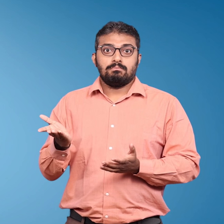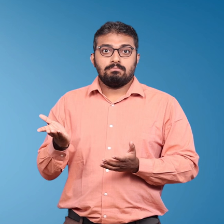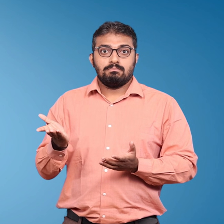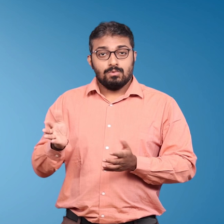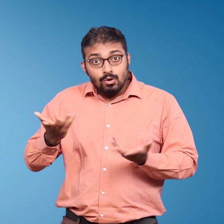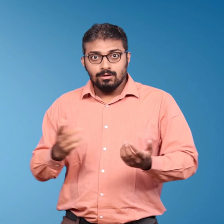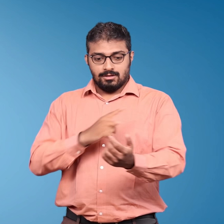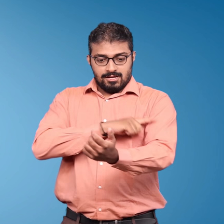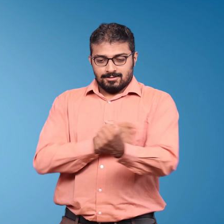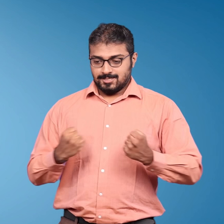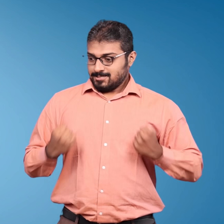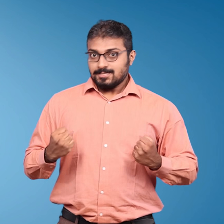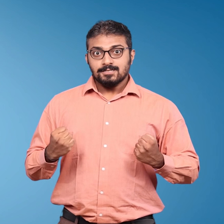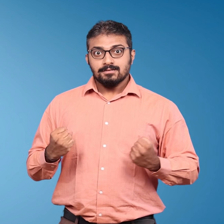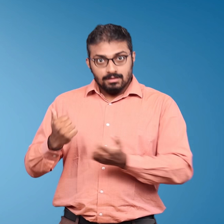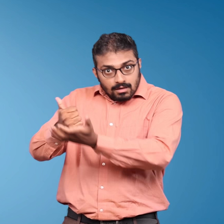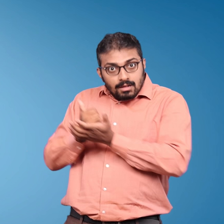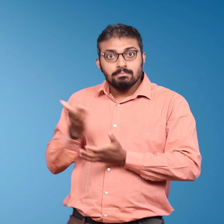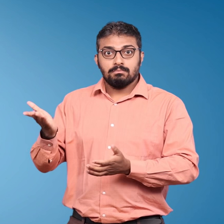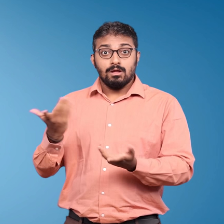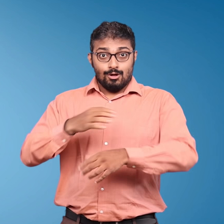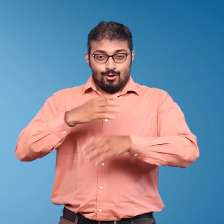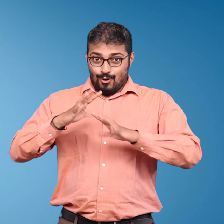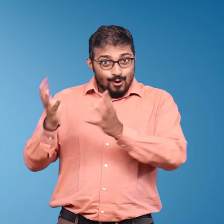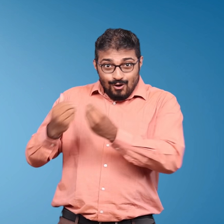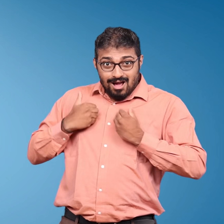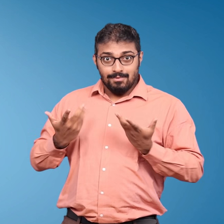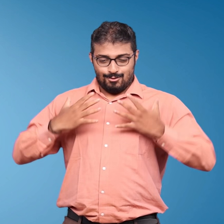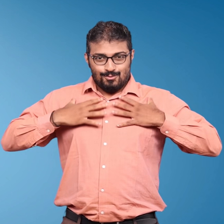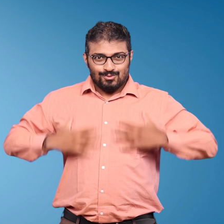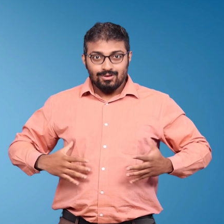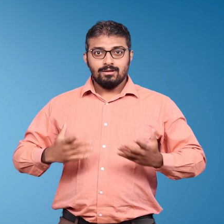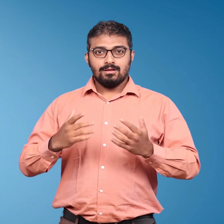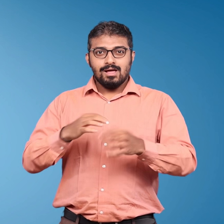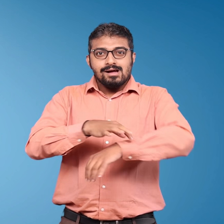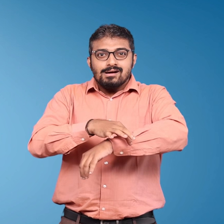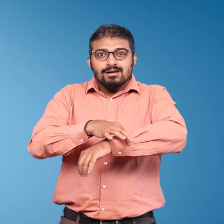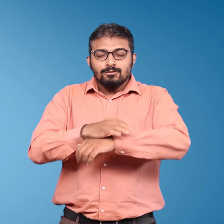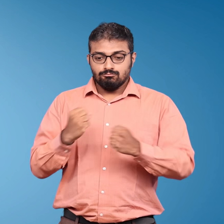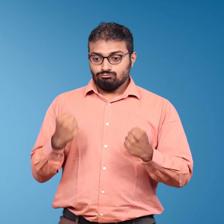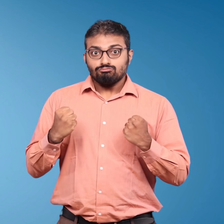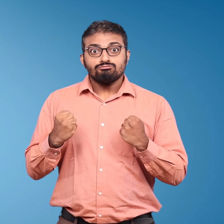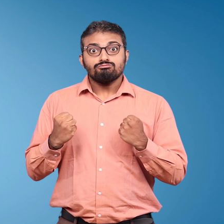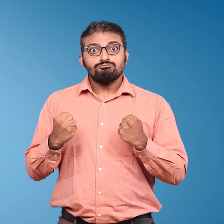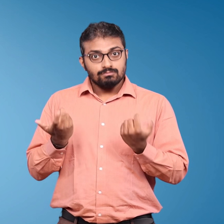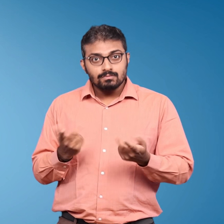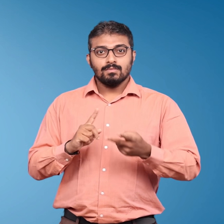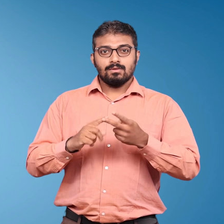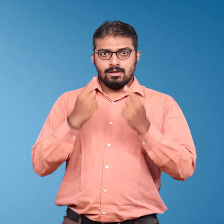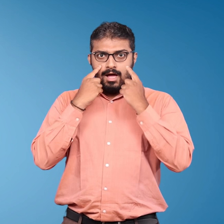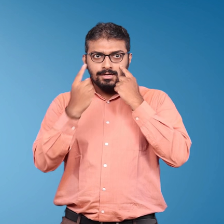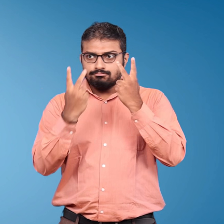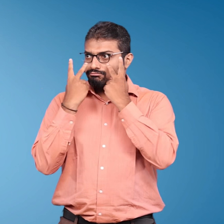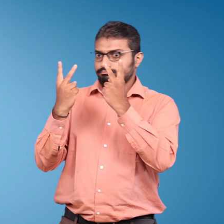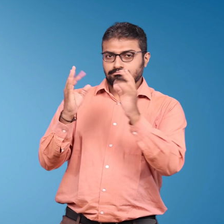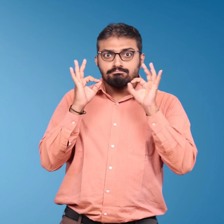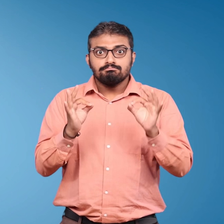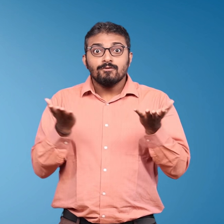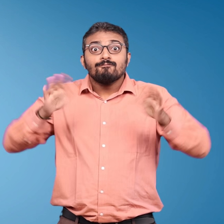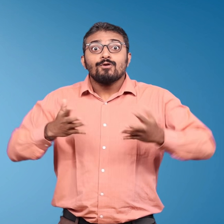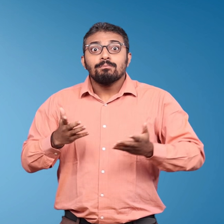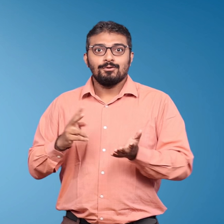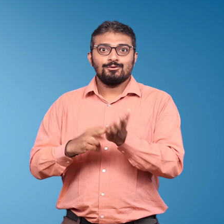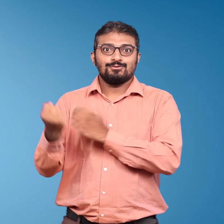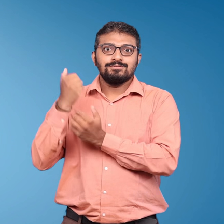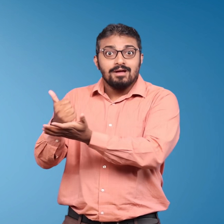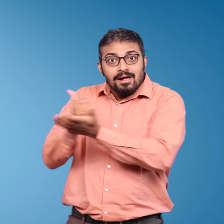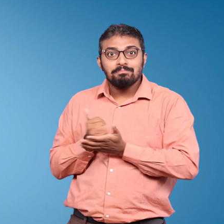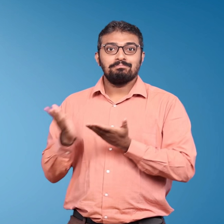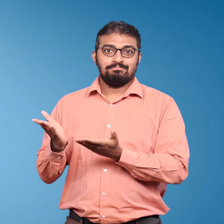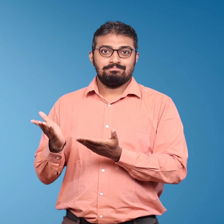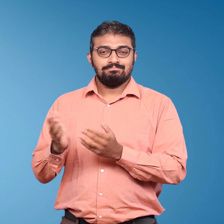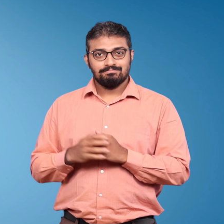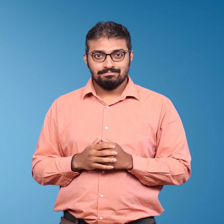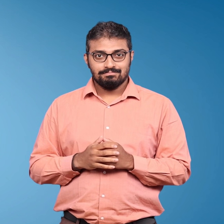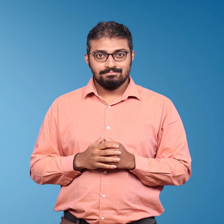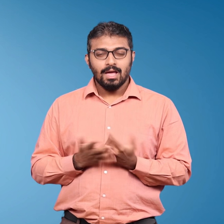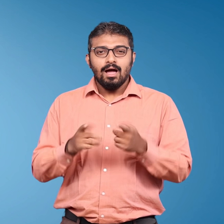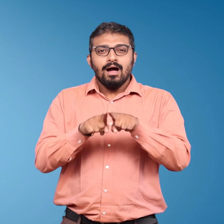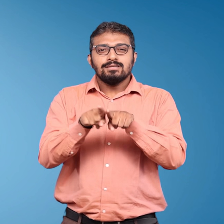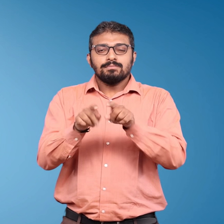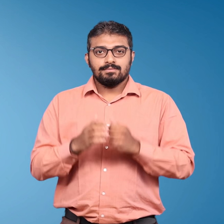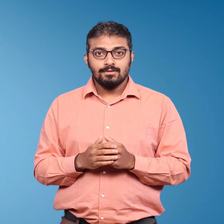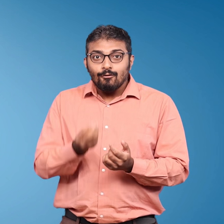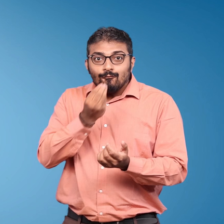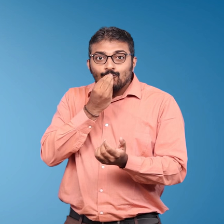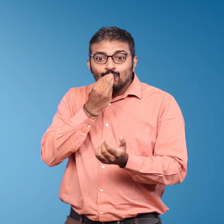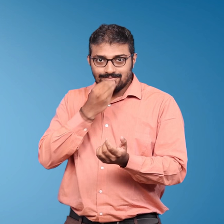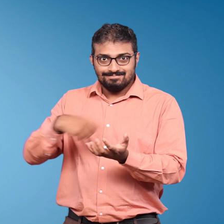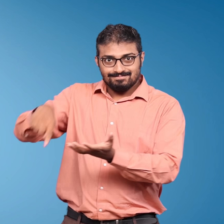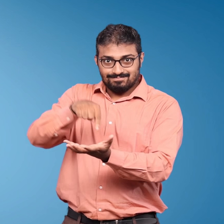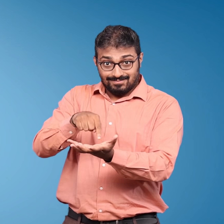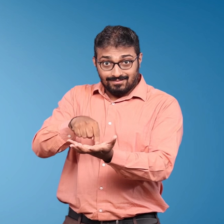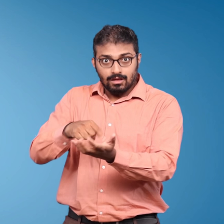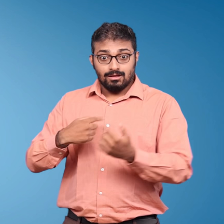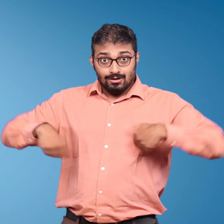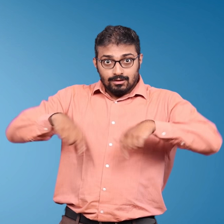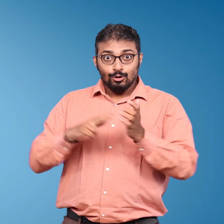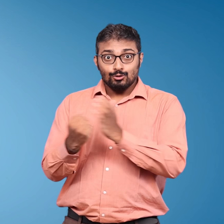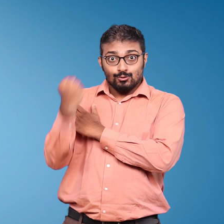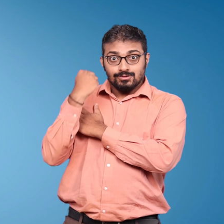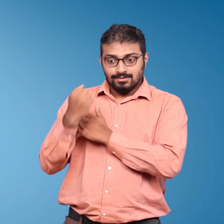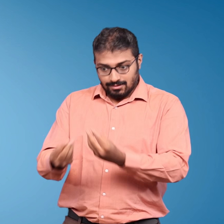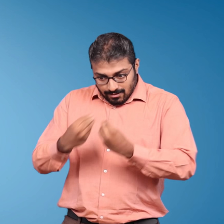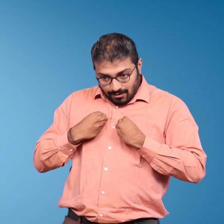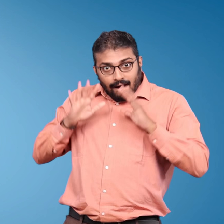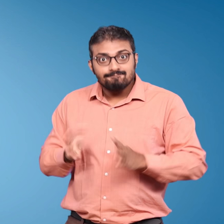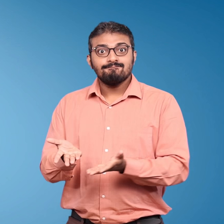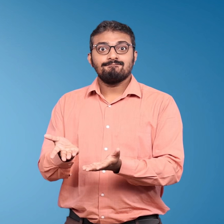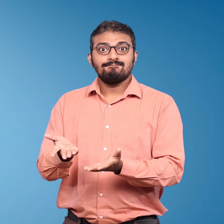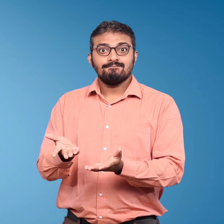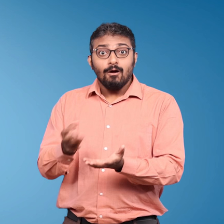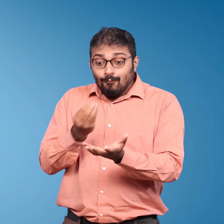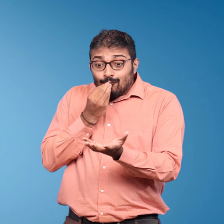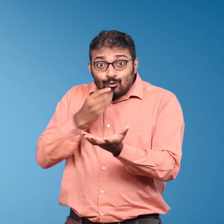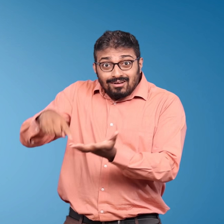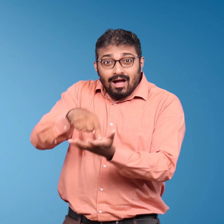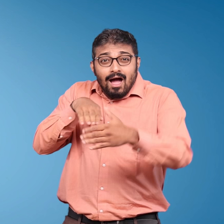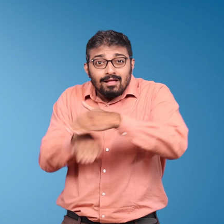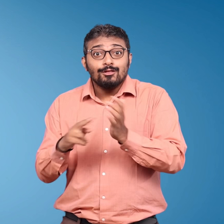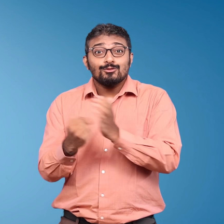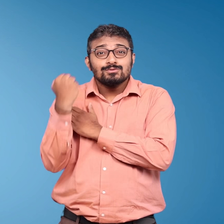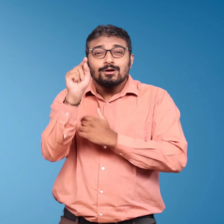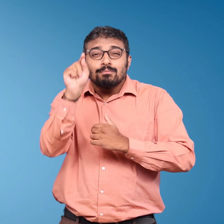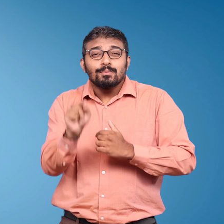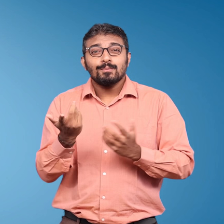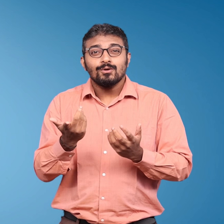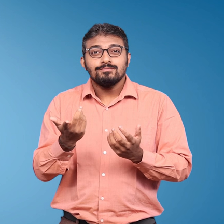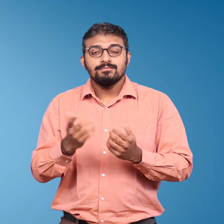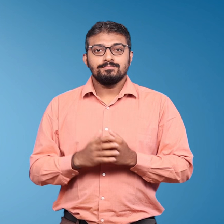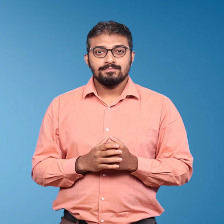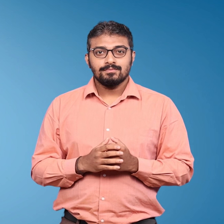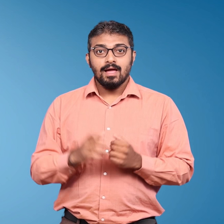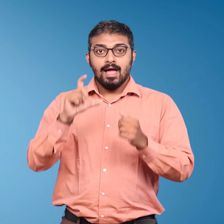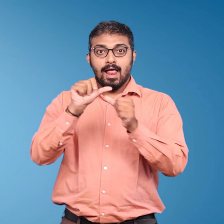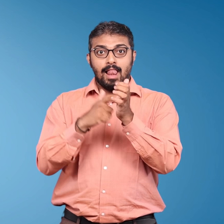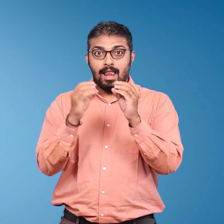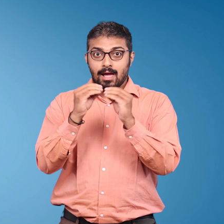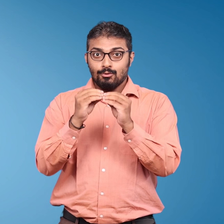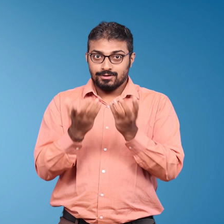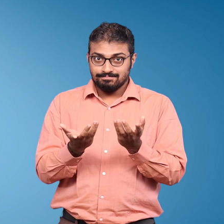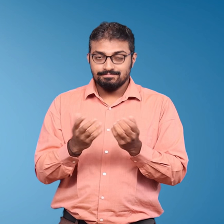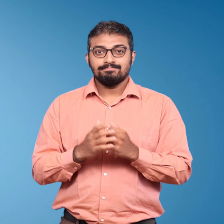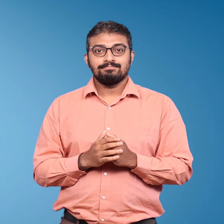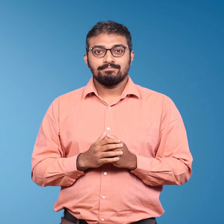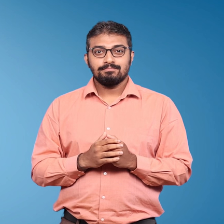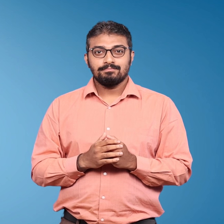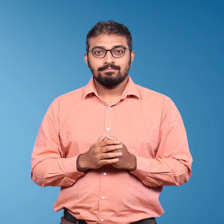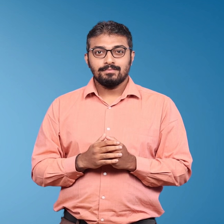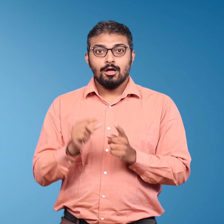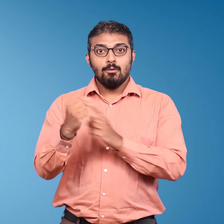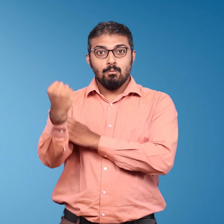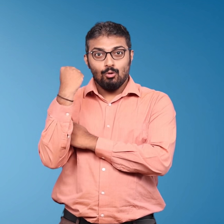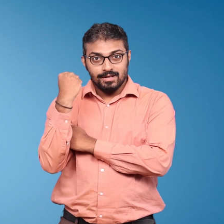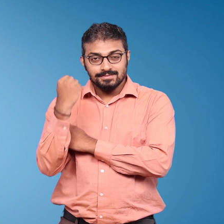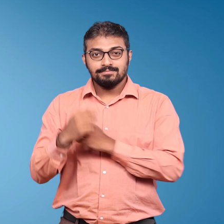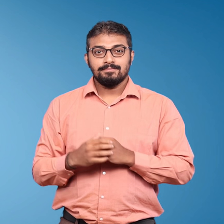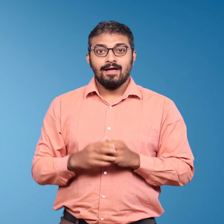for keeping our bones healthy, for good eyesight, etc. For example, we get nutrients from our food. The major nutrients in our food are named carbohydrates, proteins,